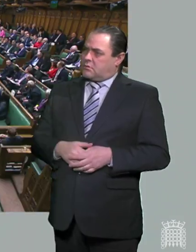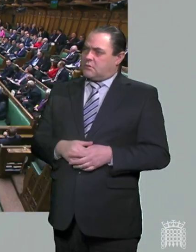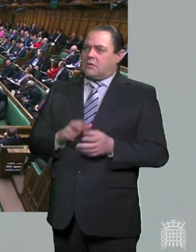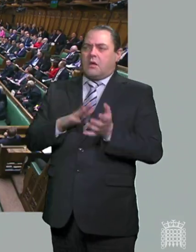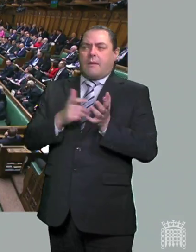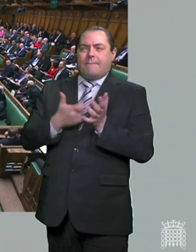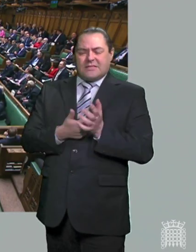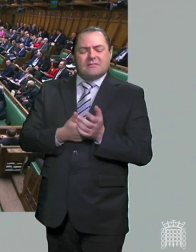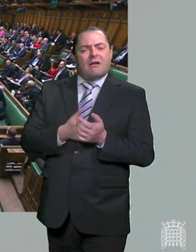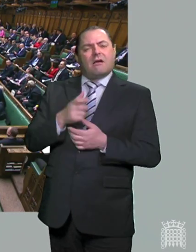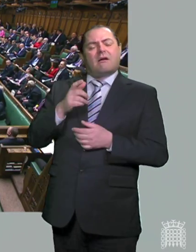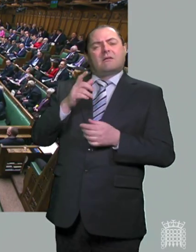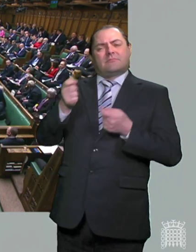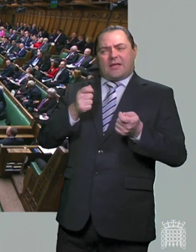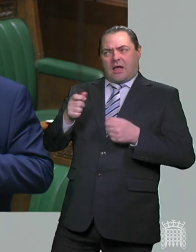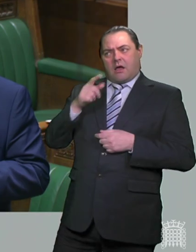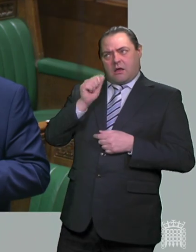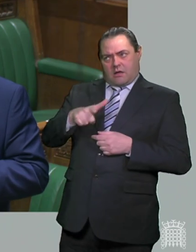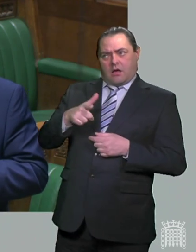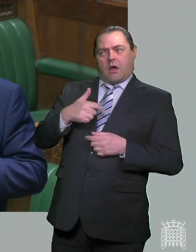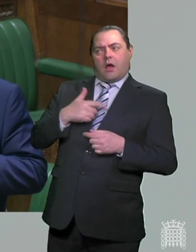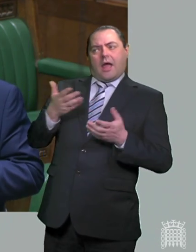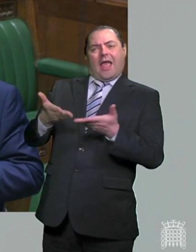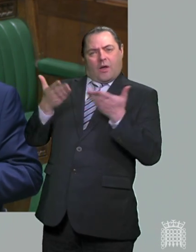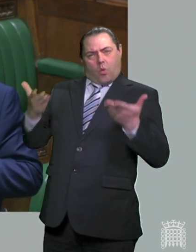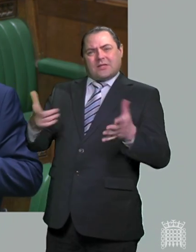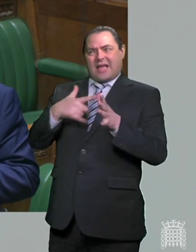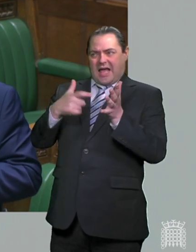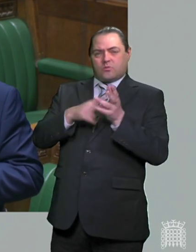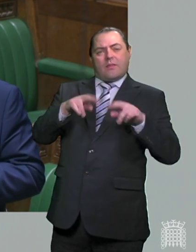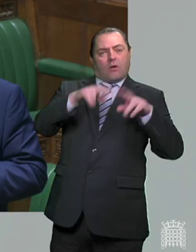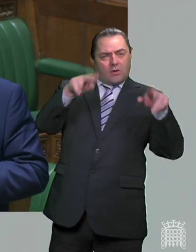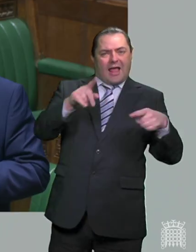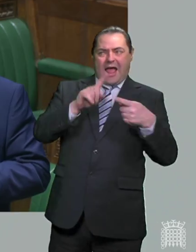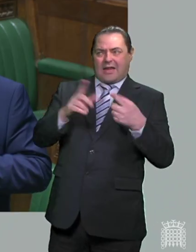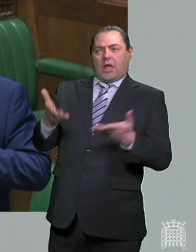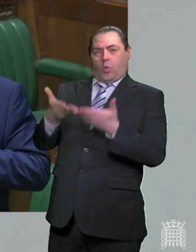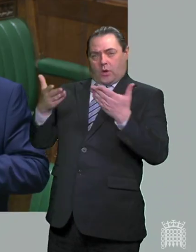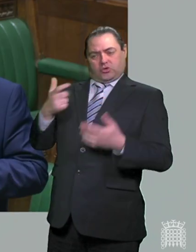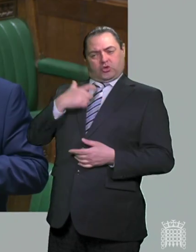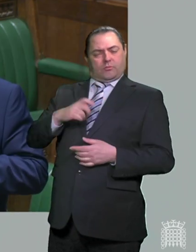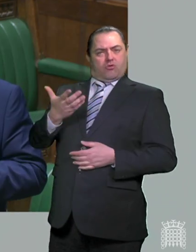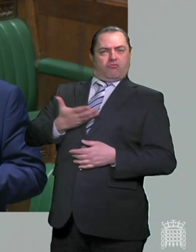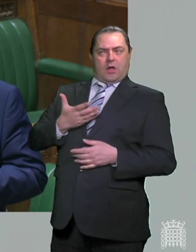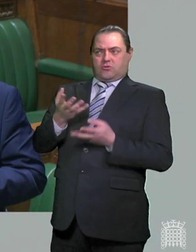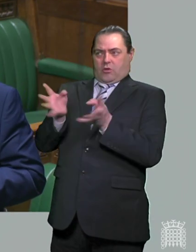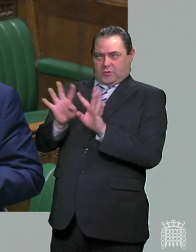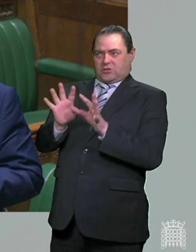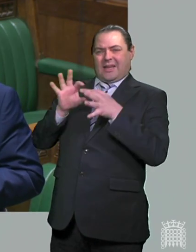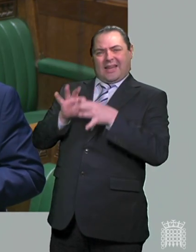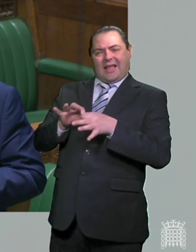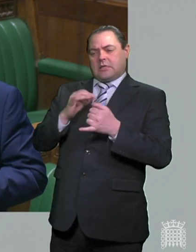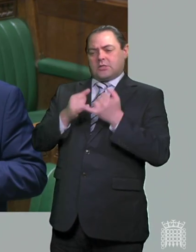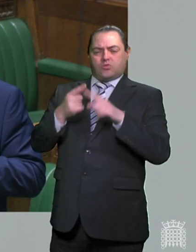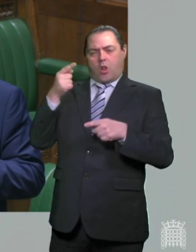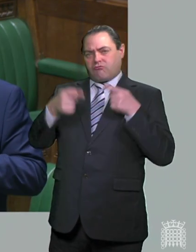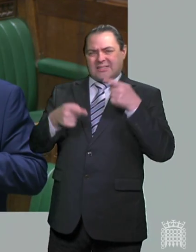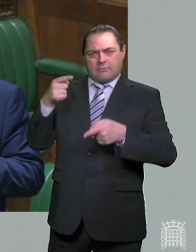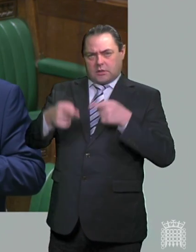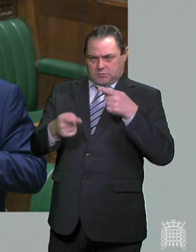The Minister will be aware of a legal agreement under the Equalities Act between McDonald’s and the Equality and Human Rights Commission over the handling of complaints of sexual harassment.